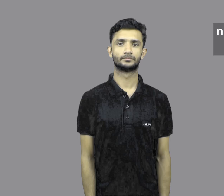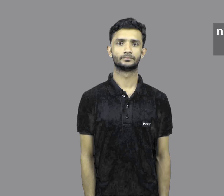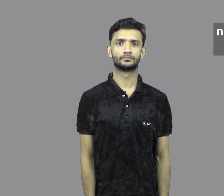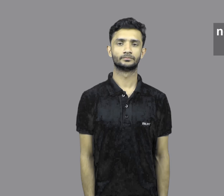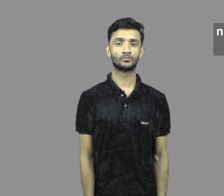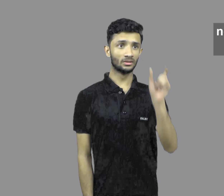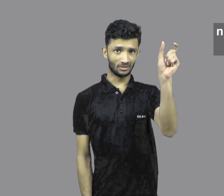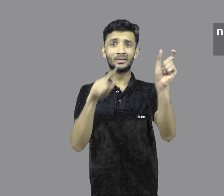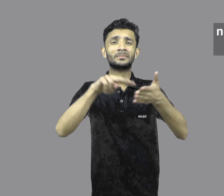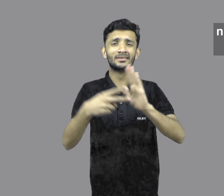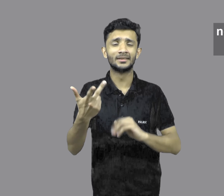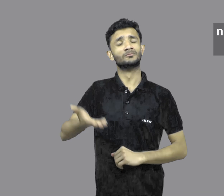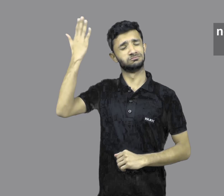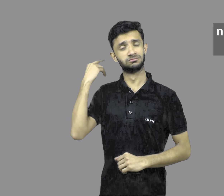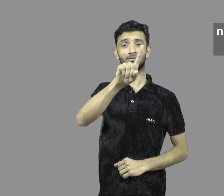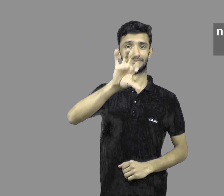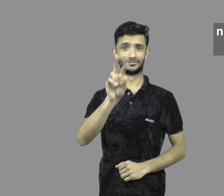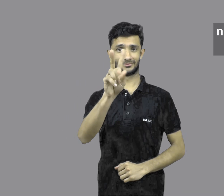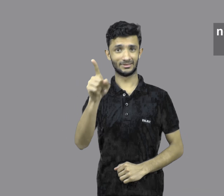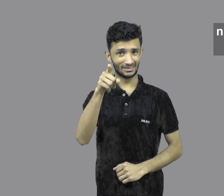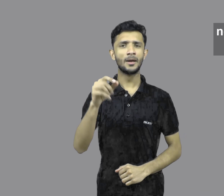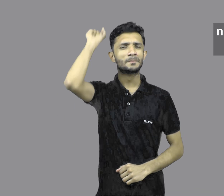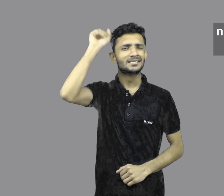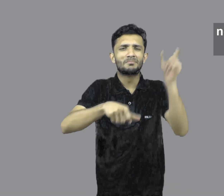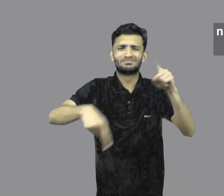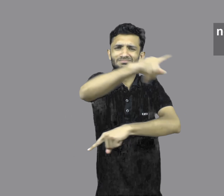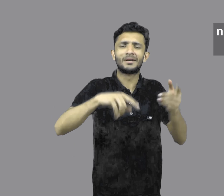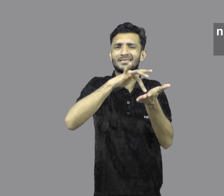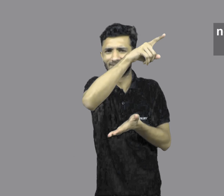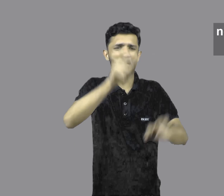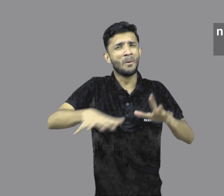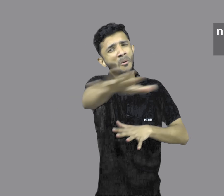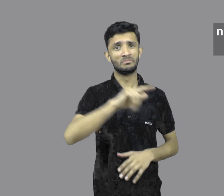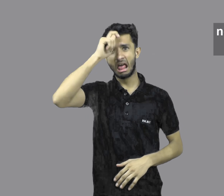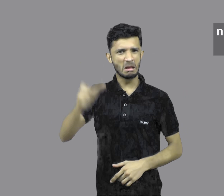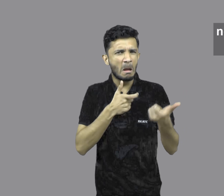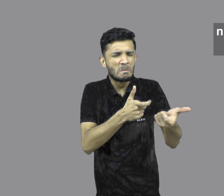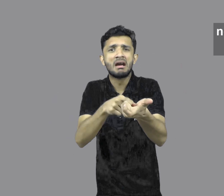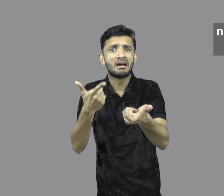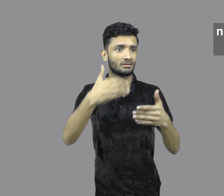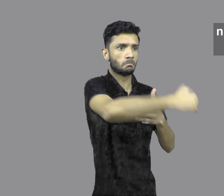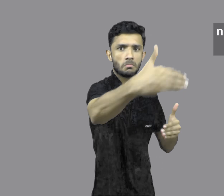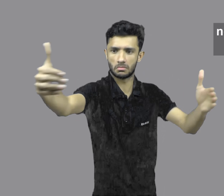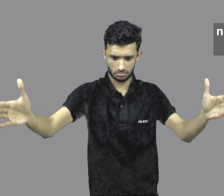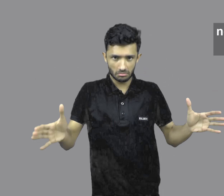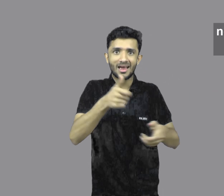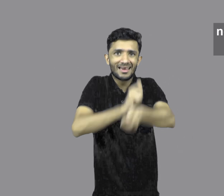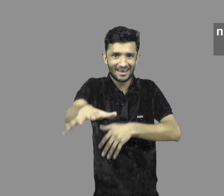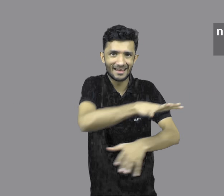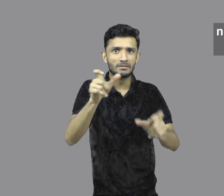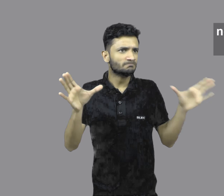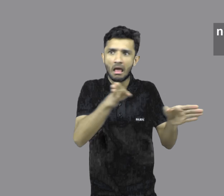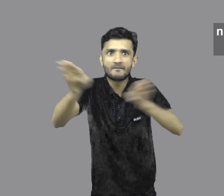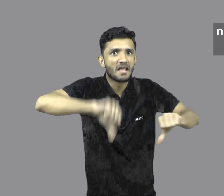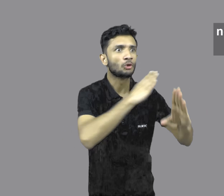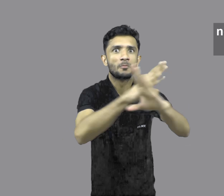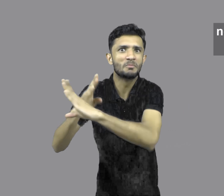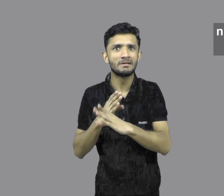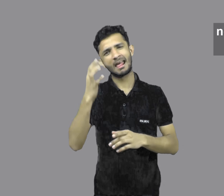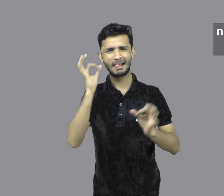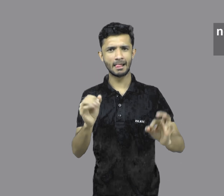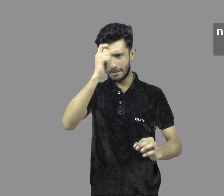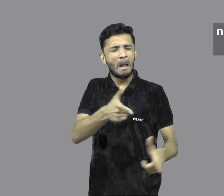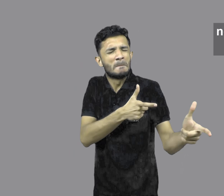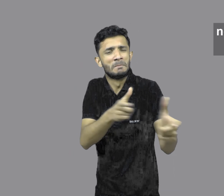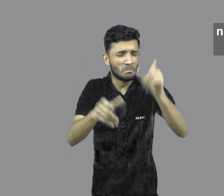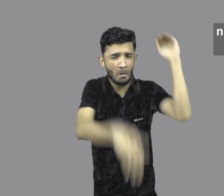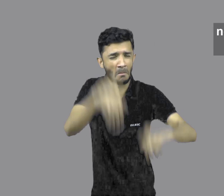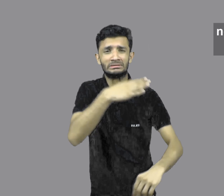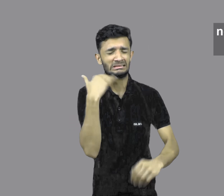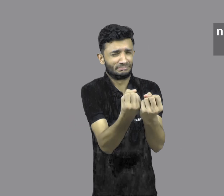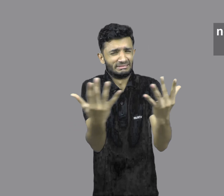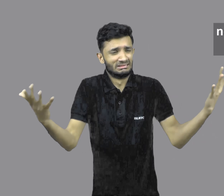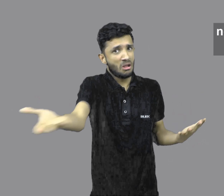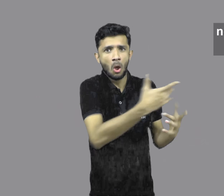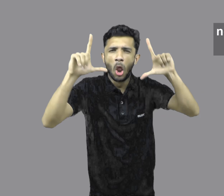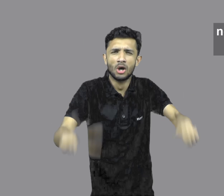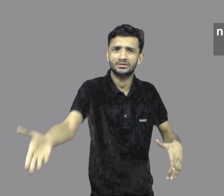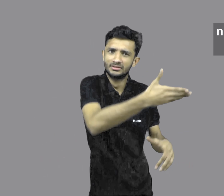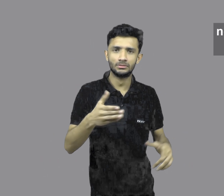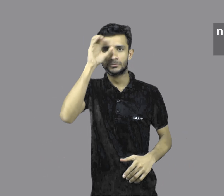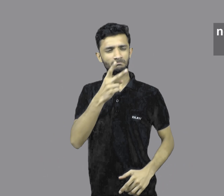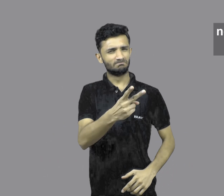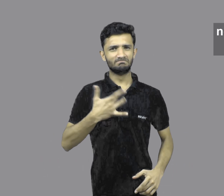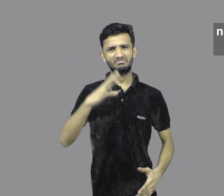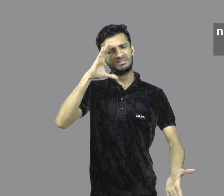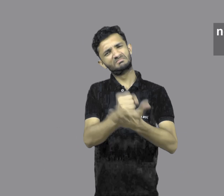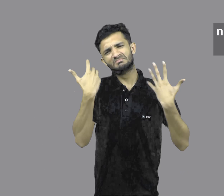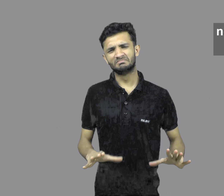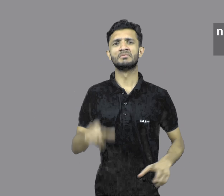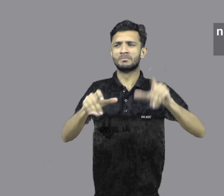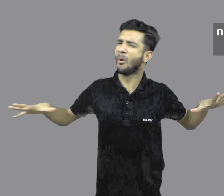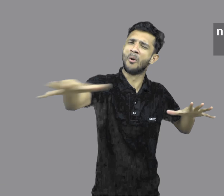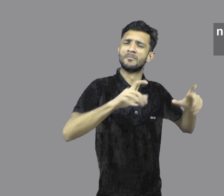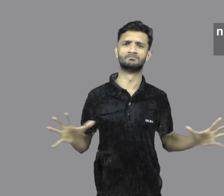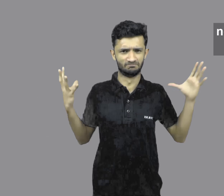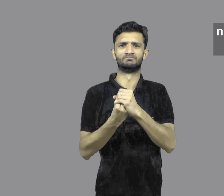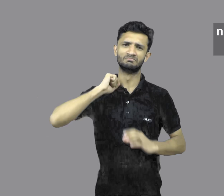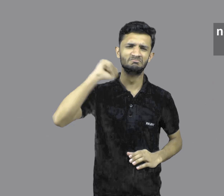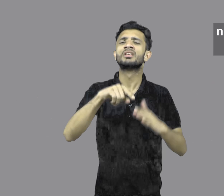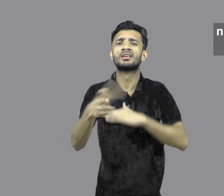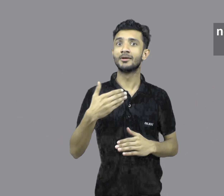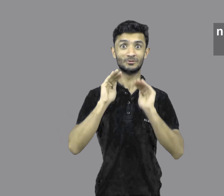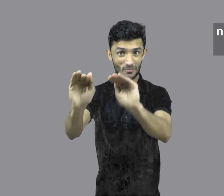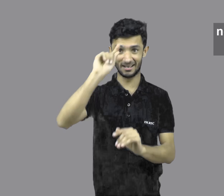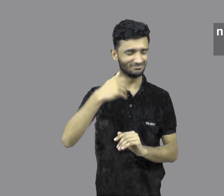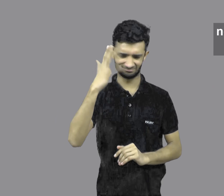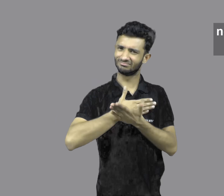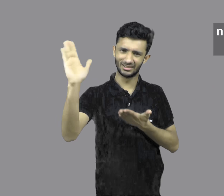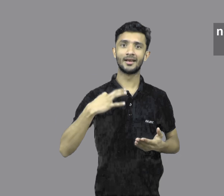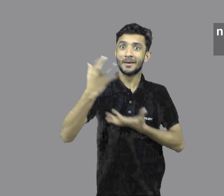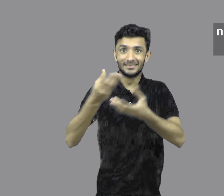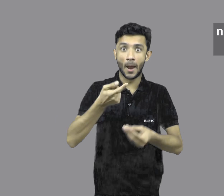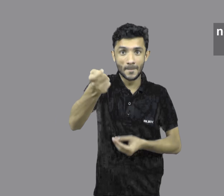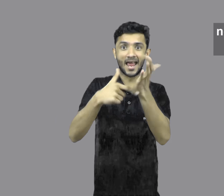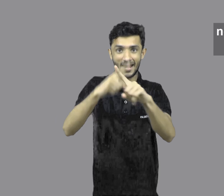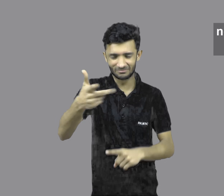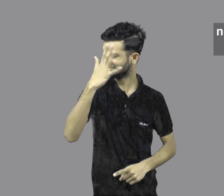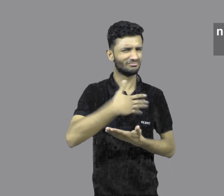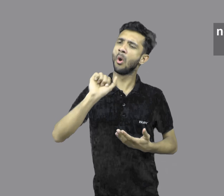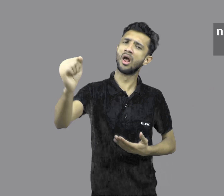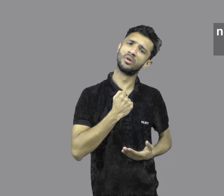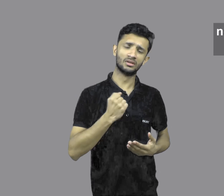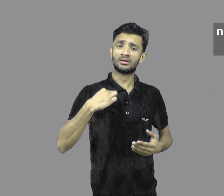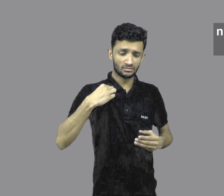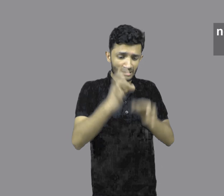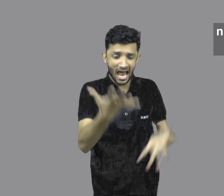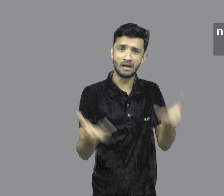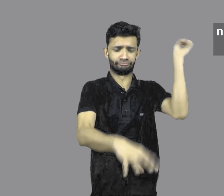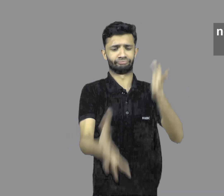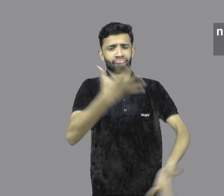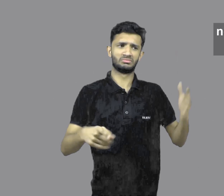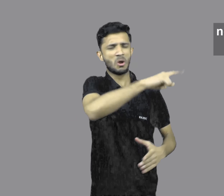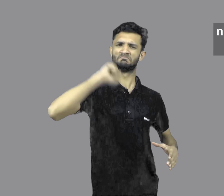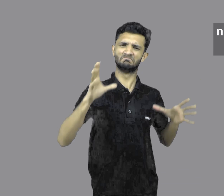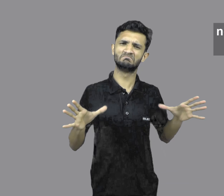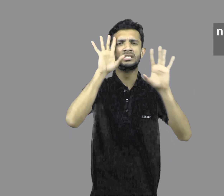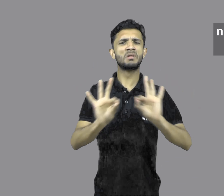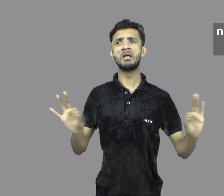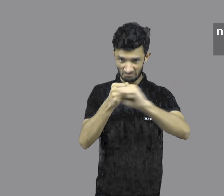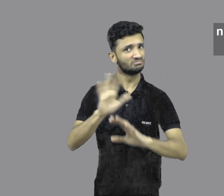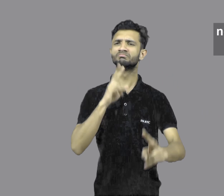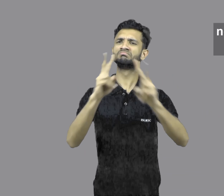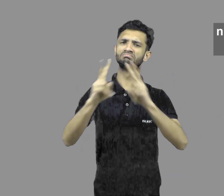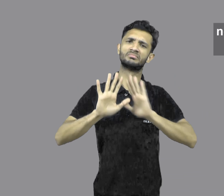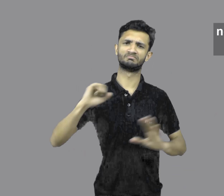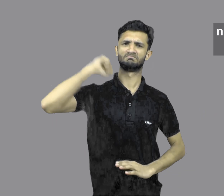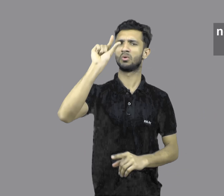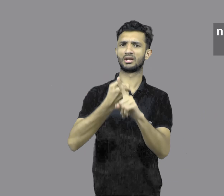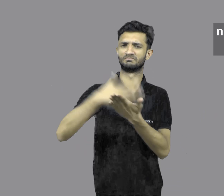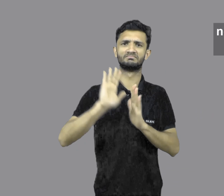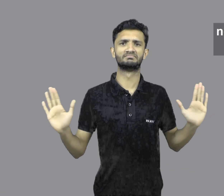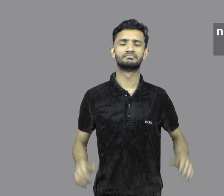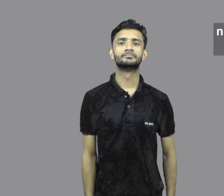Non Cooperation Movement